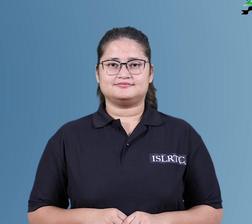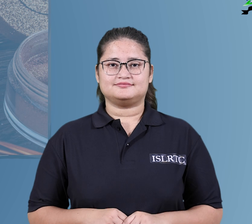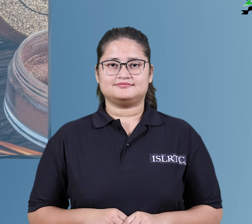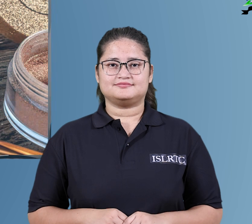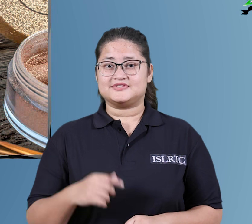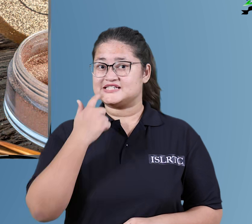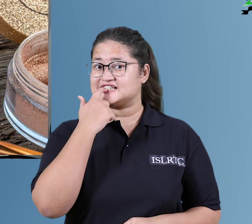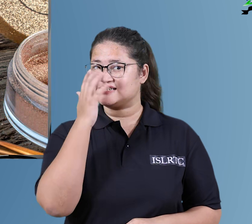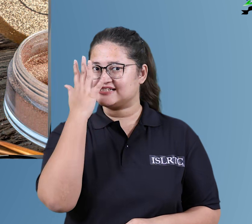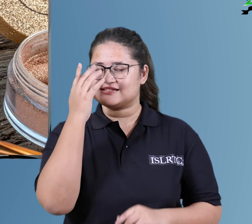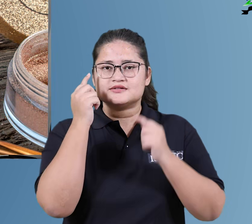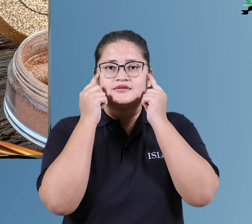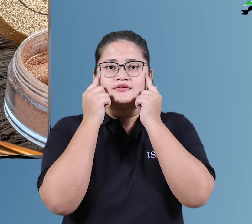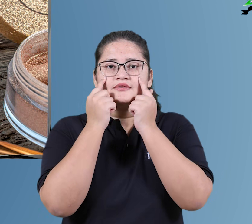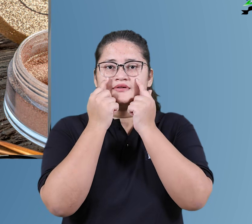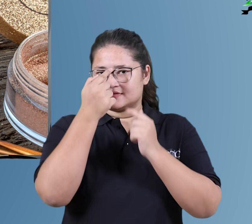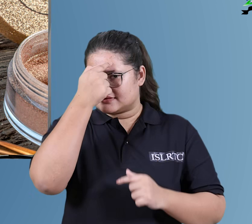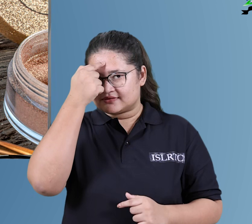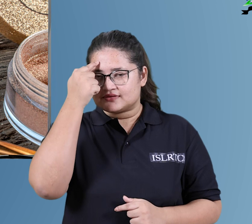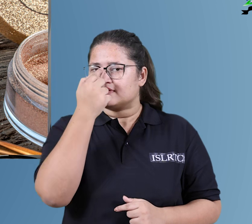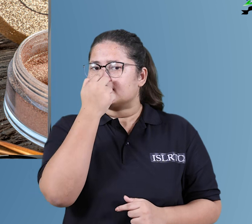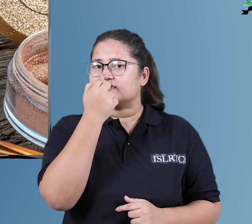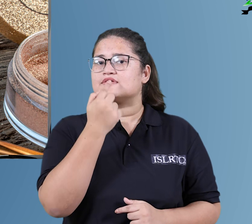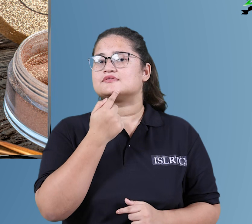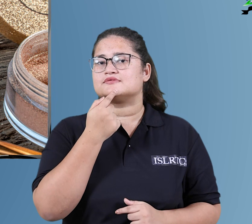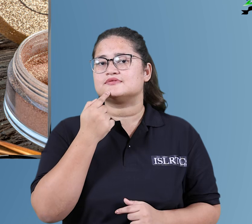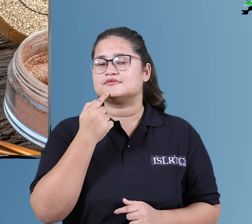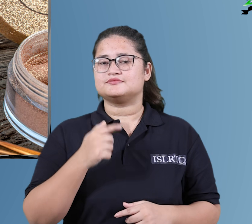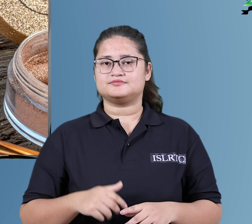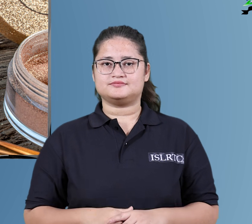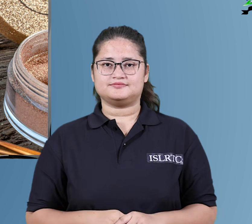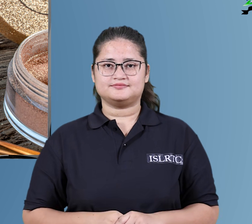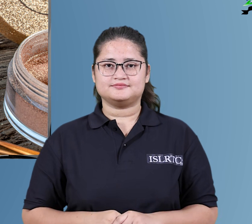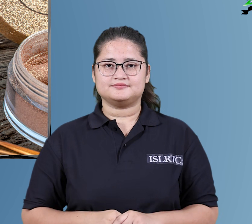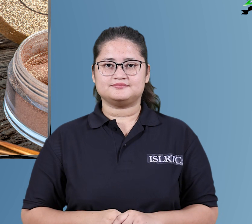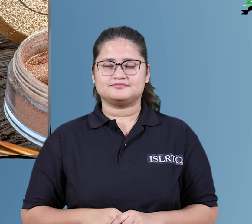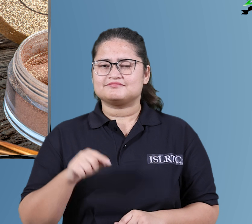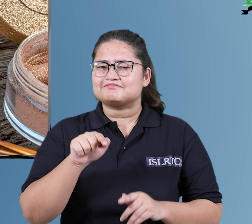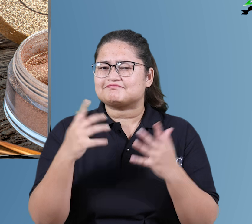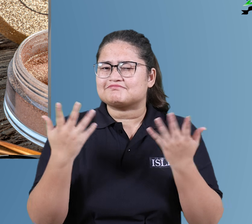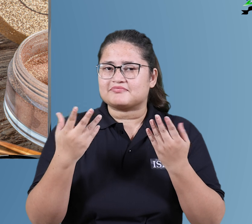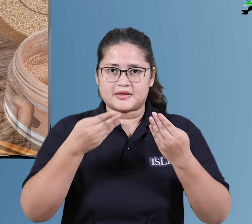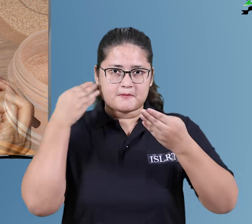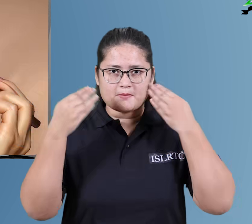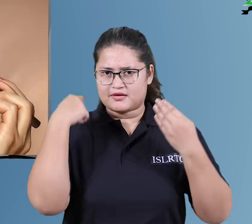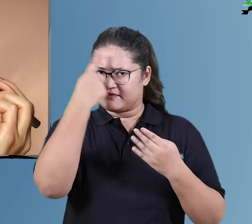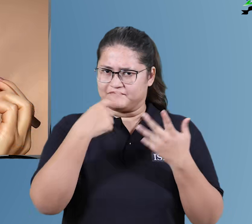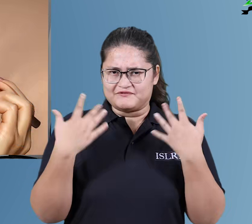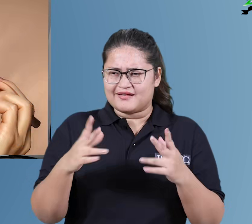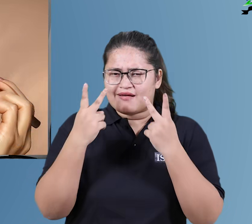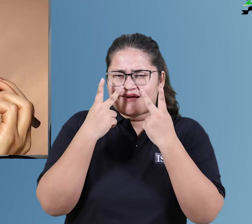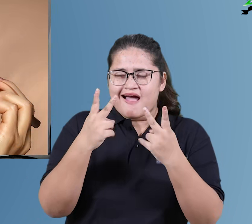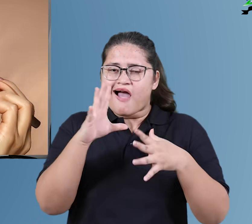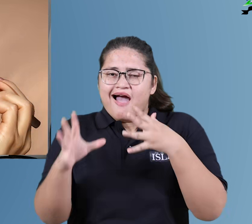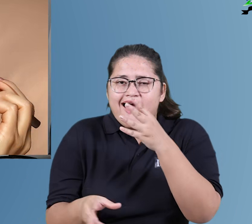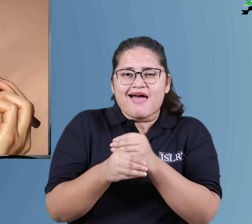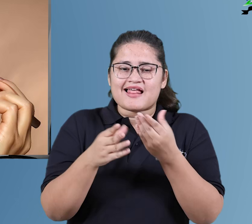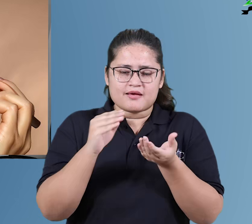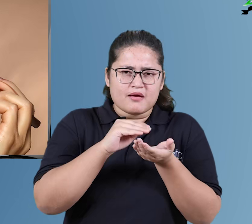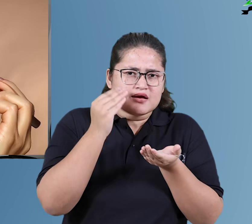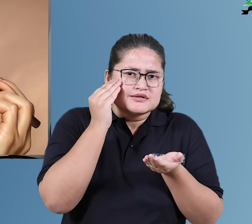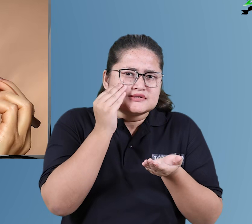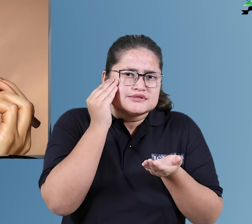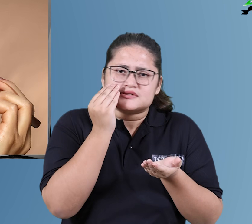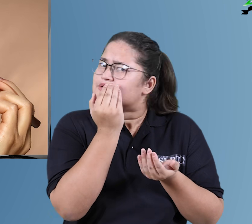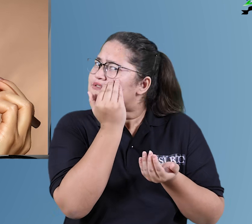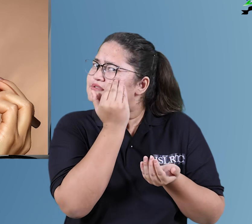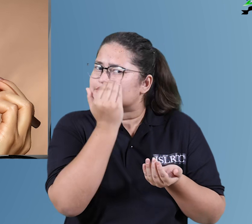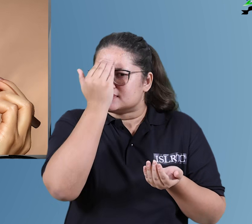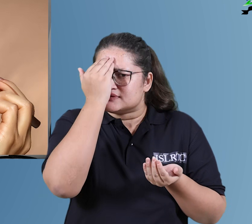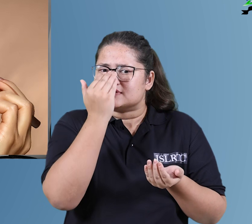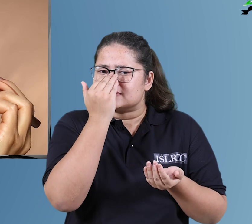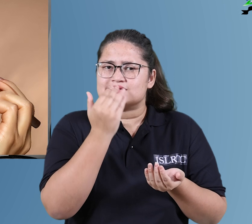Highlighter Makeup that reflects light and adds brightness to certain areas of the face.